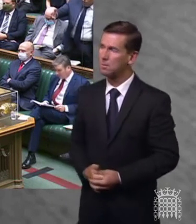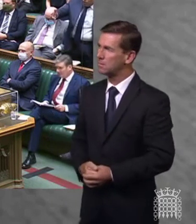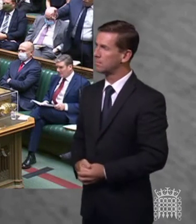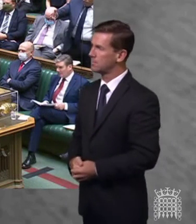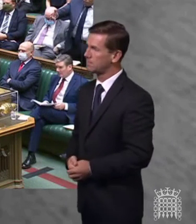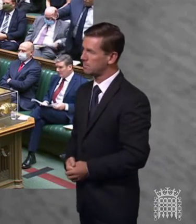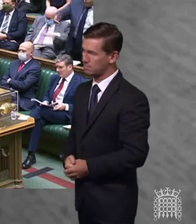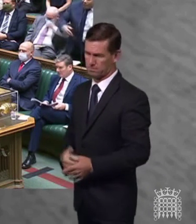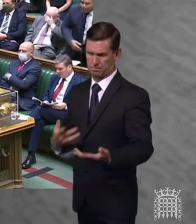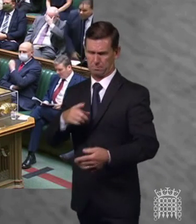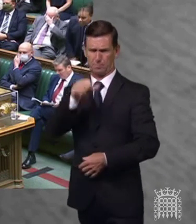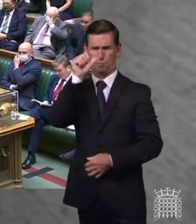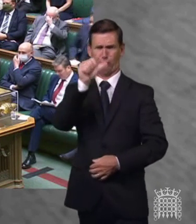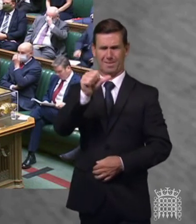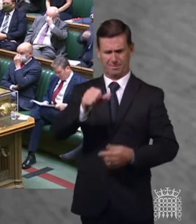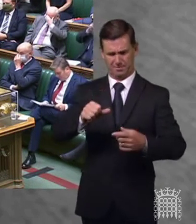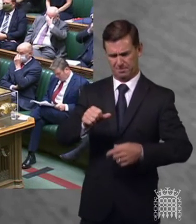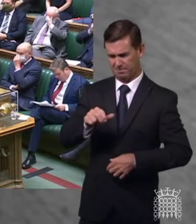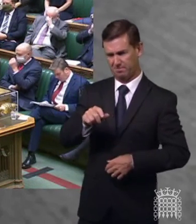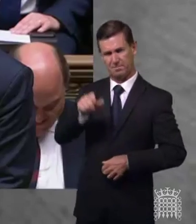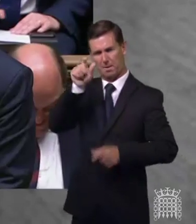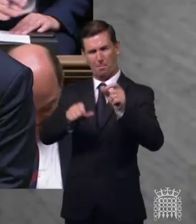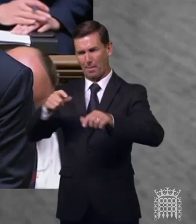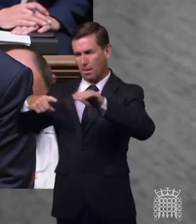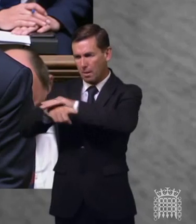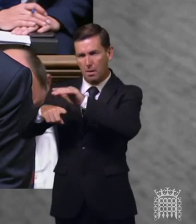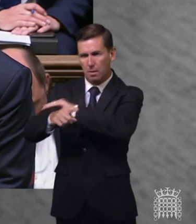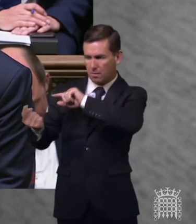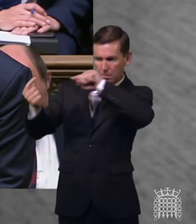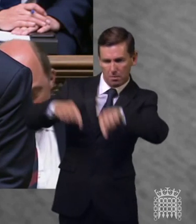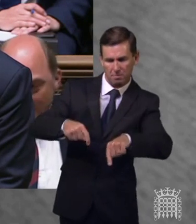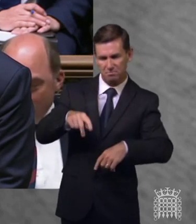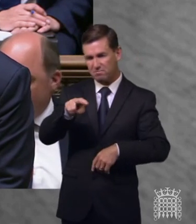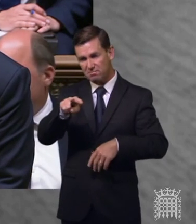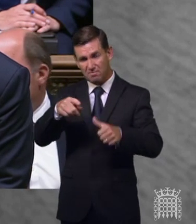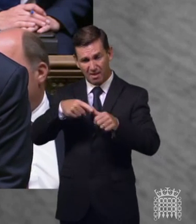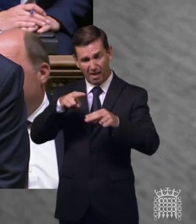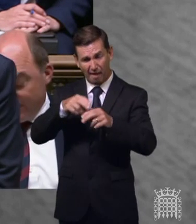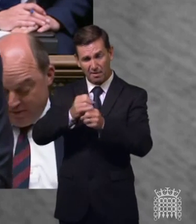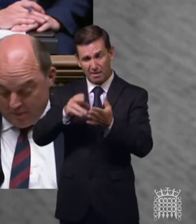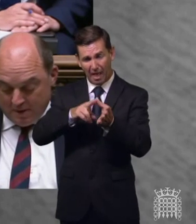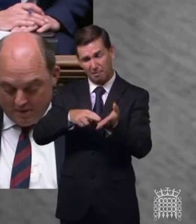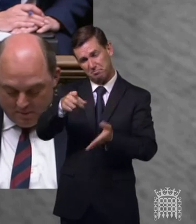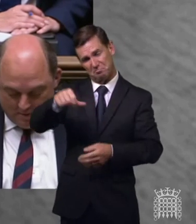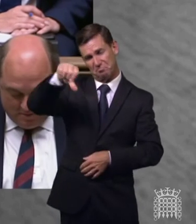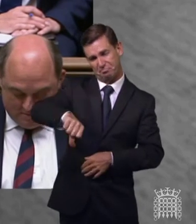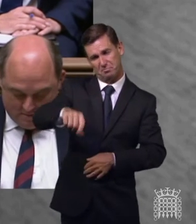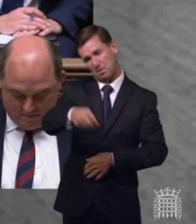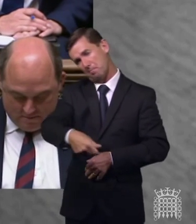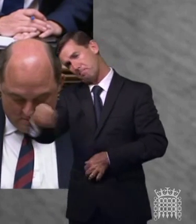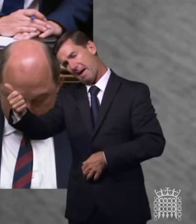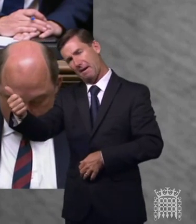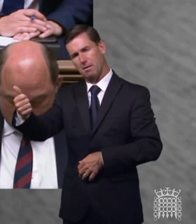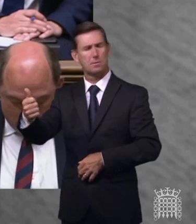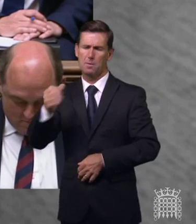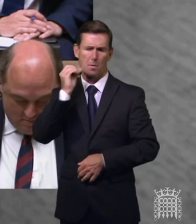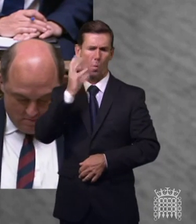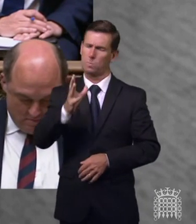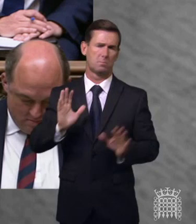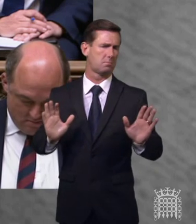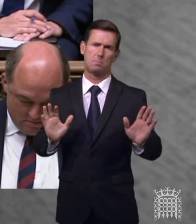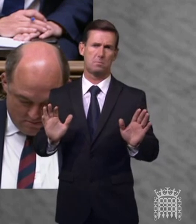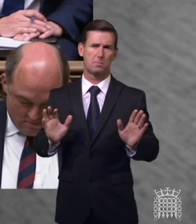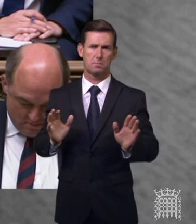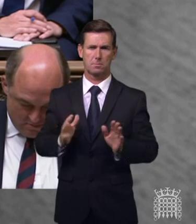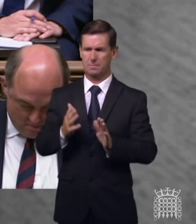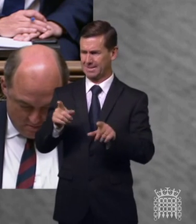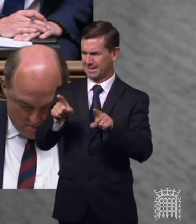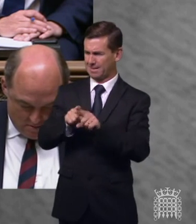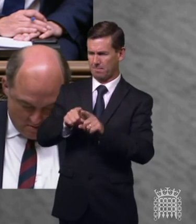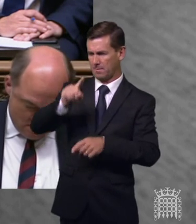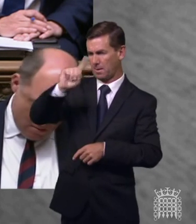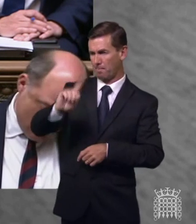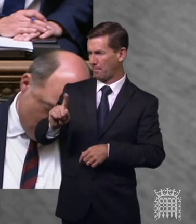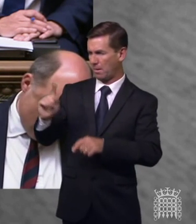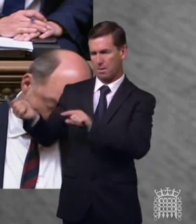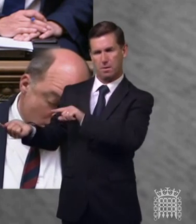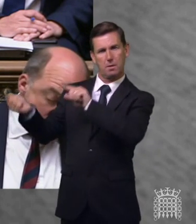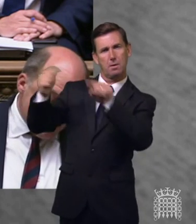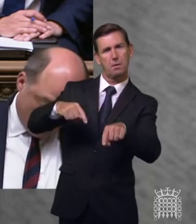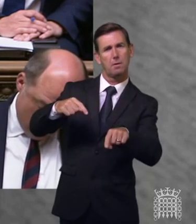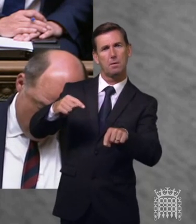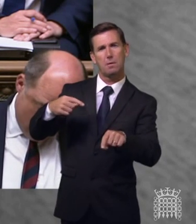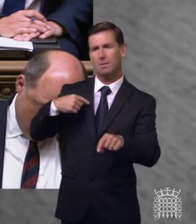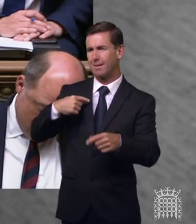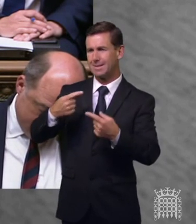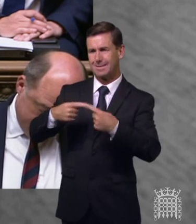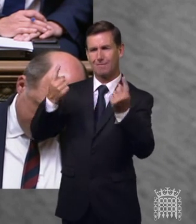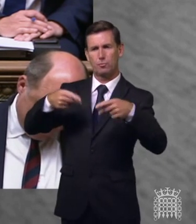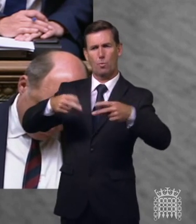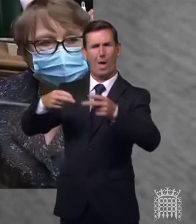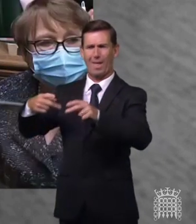The honourable Lady is entirely right that we will not be sending people back to Afghanistan; nor, by the way, will we allow people to come from Afghanistan to this country in an indiscriminate way.